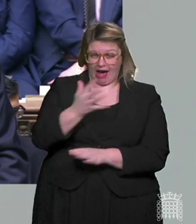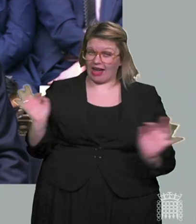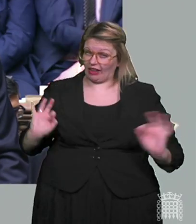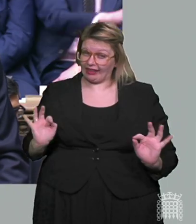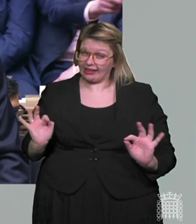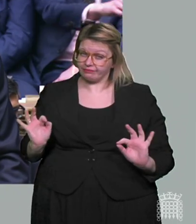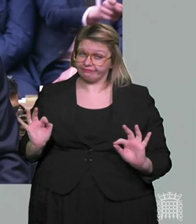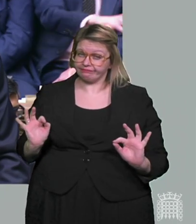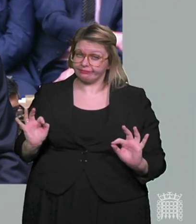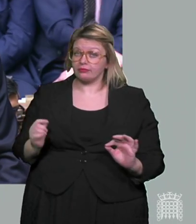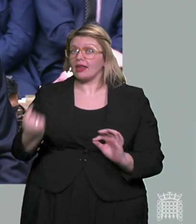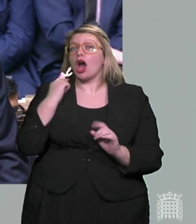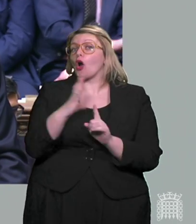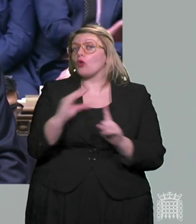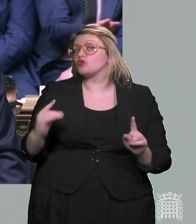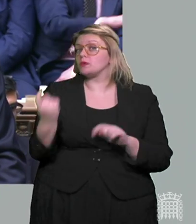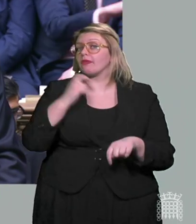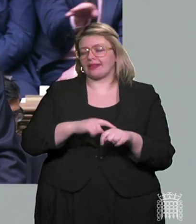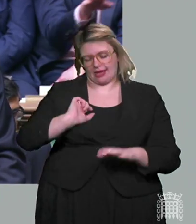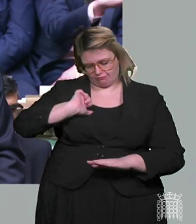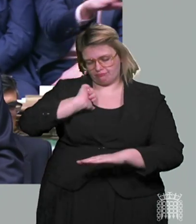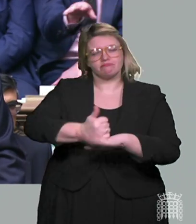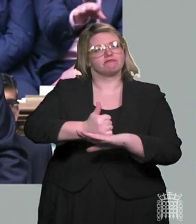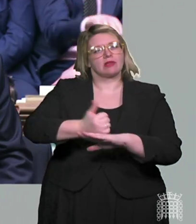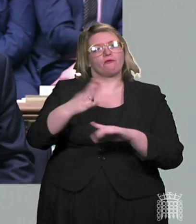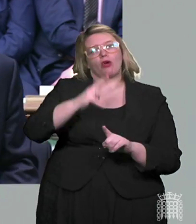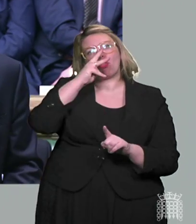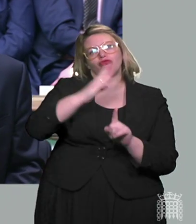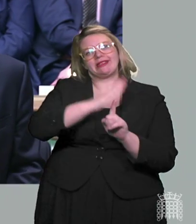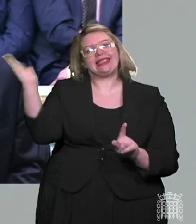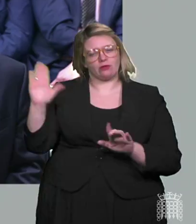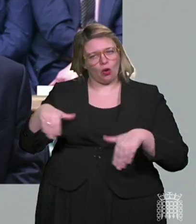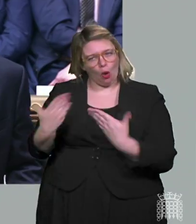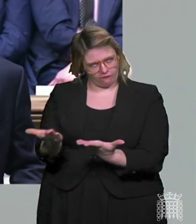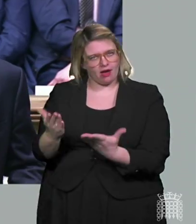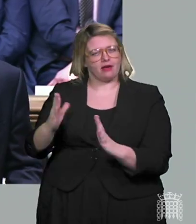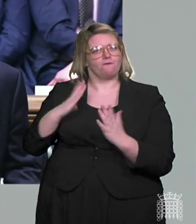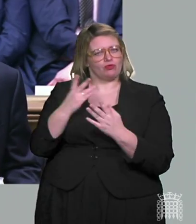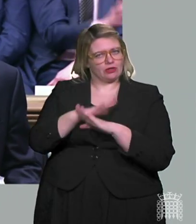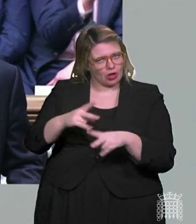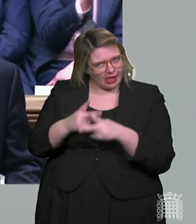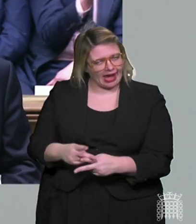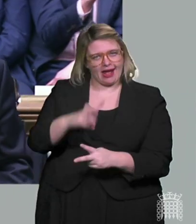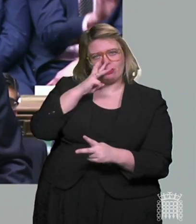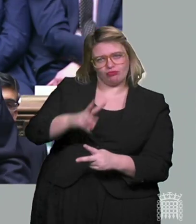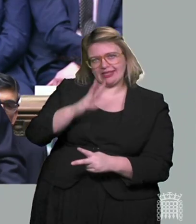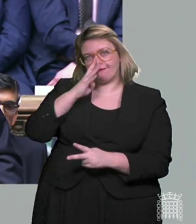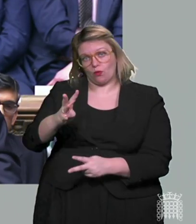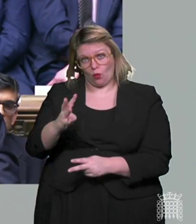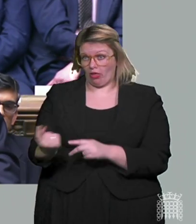A Conservative-led Government changed that, with free childcare for three and four-year-olds in England.